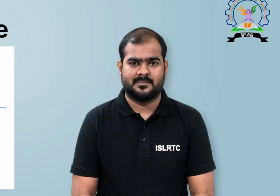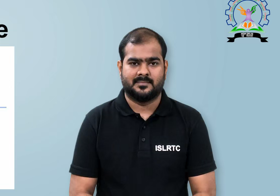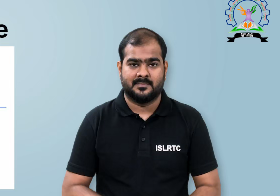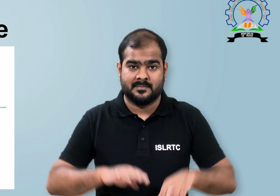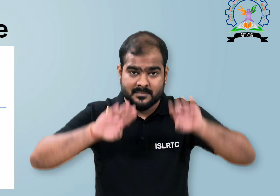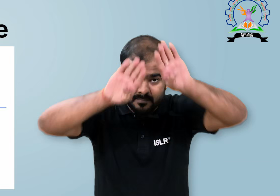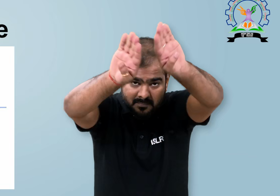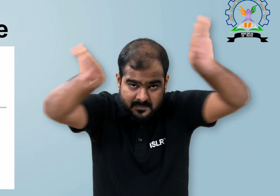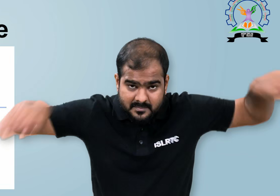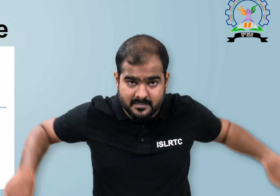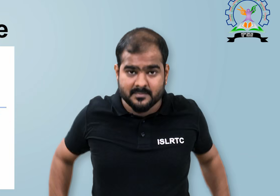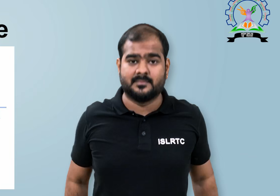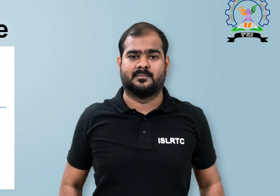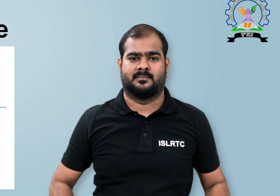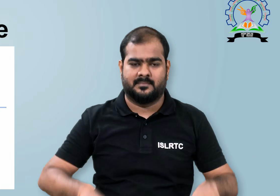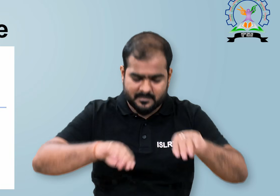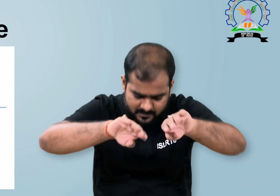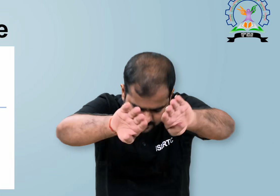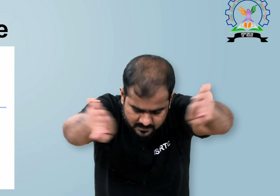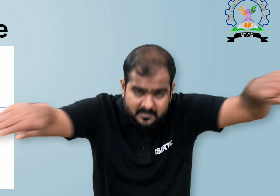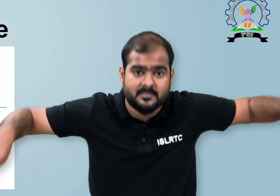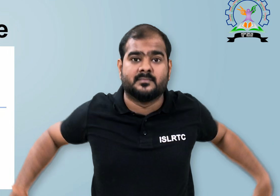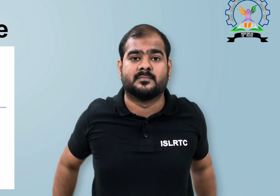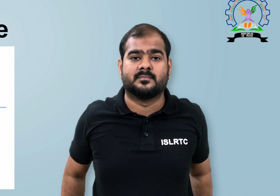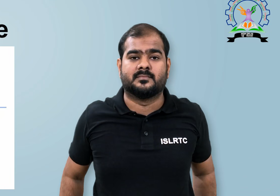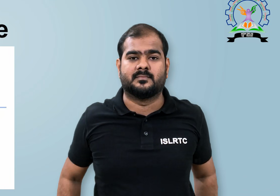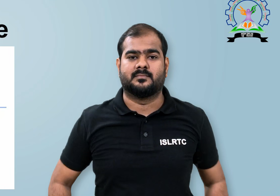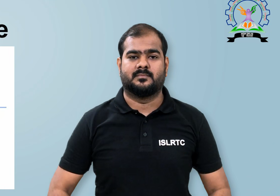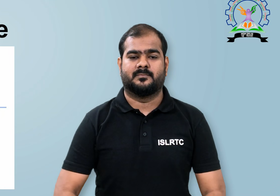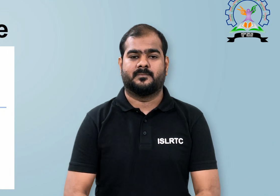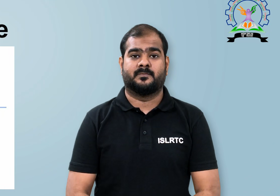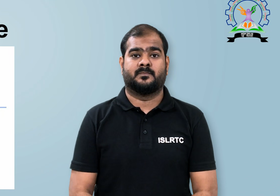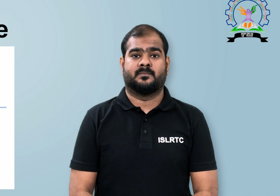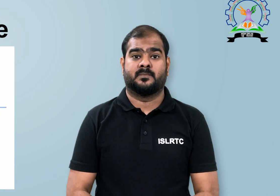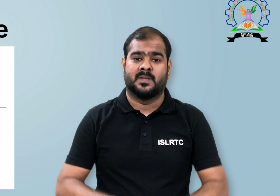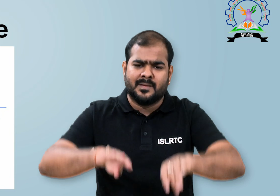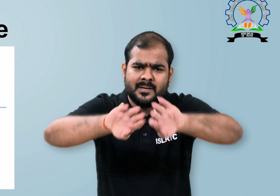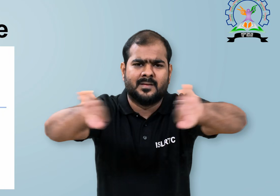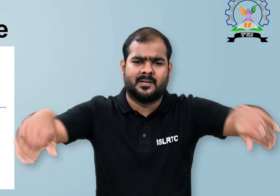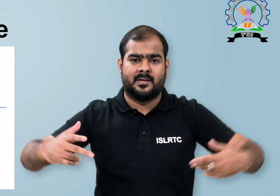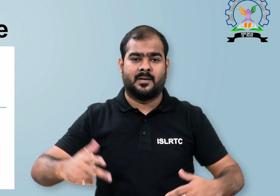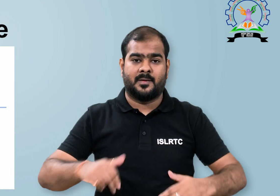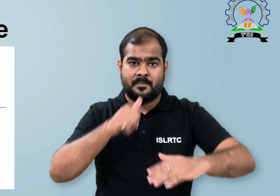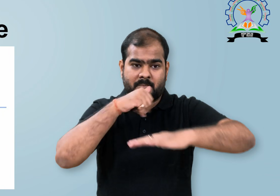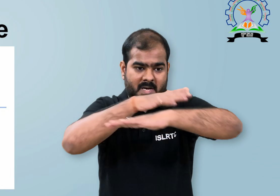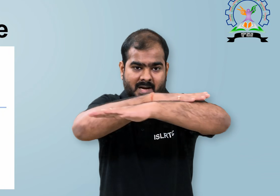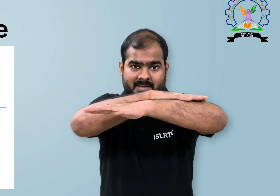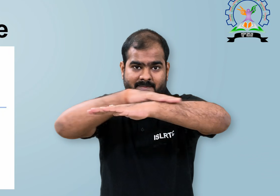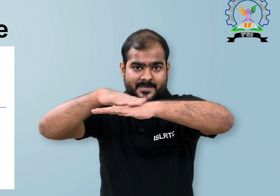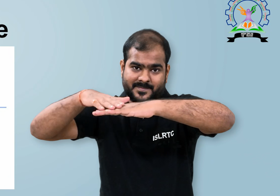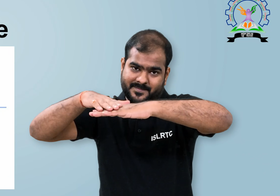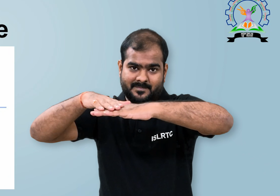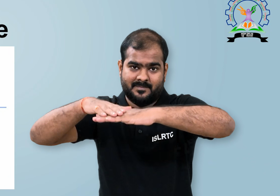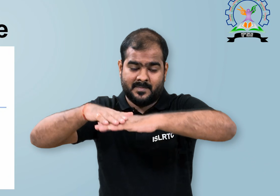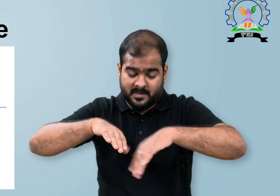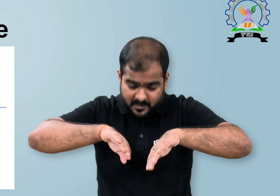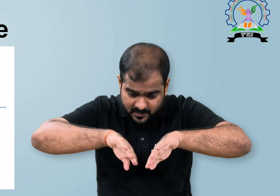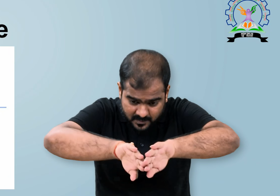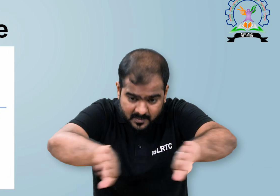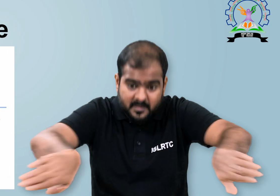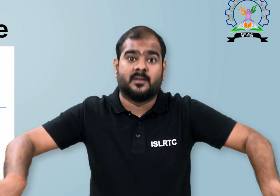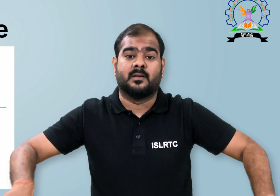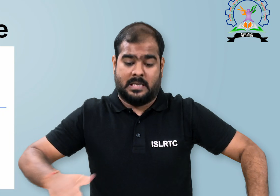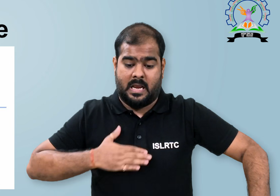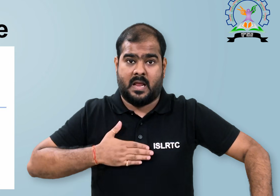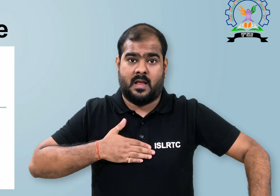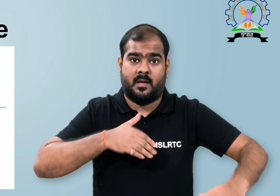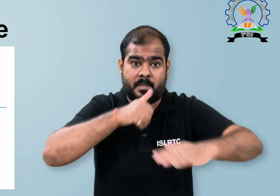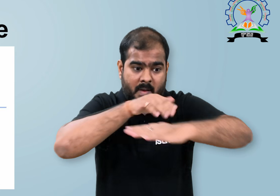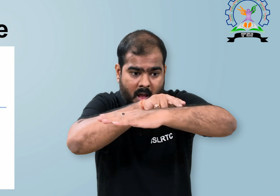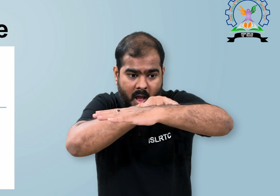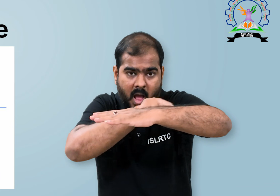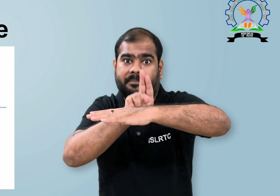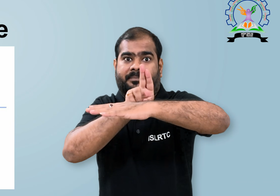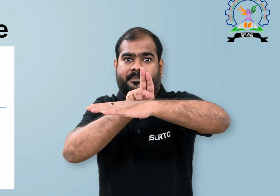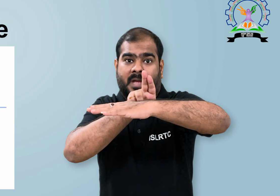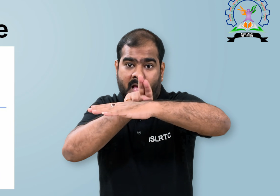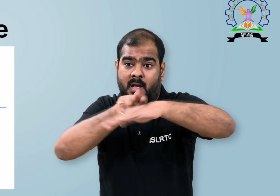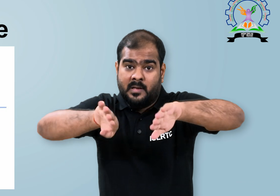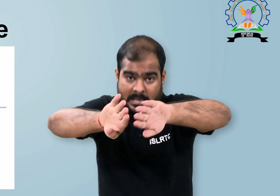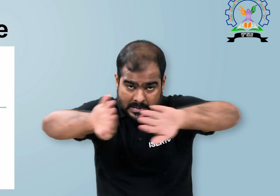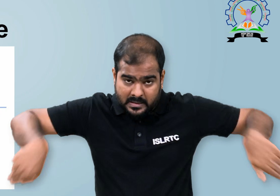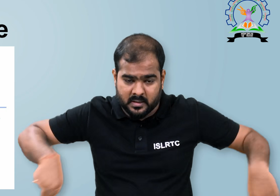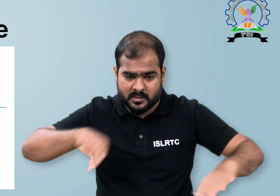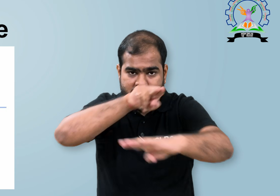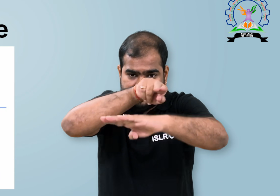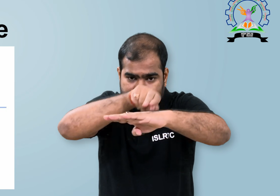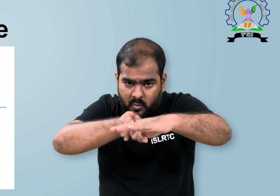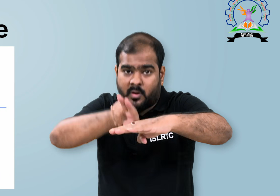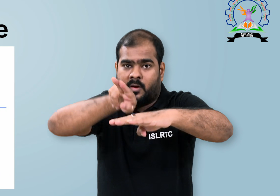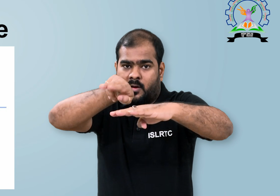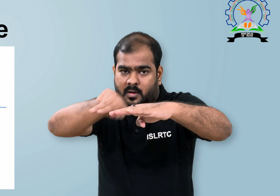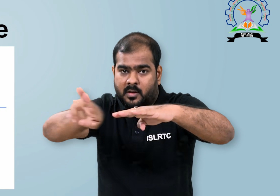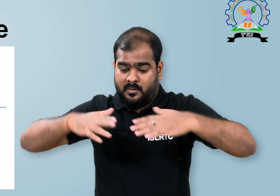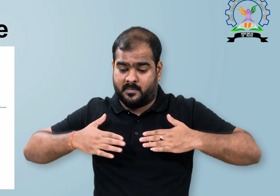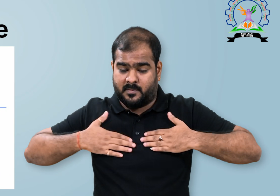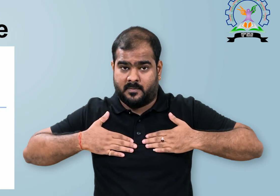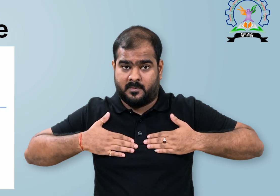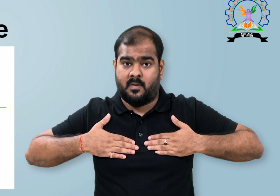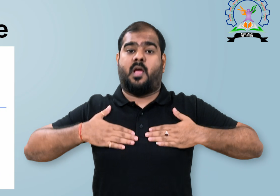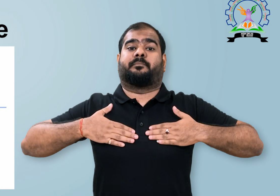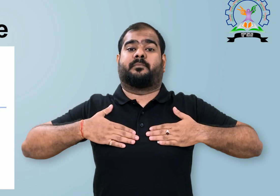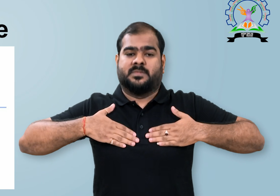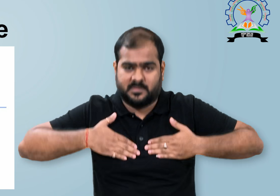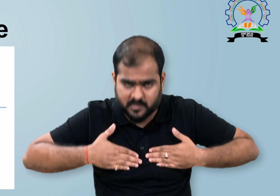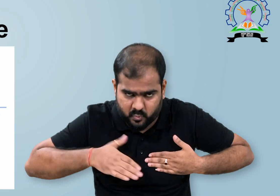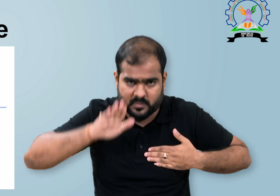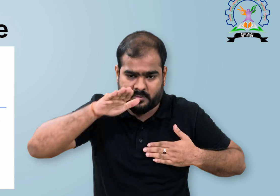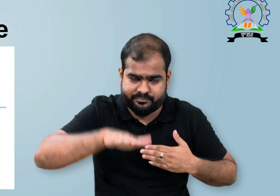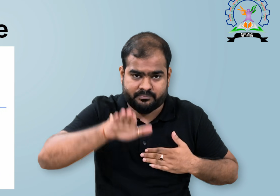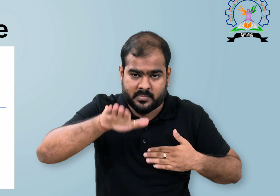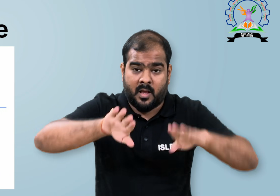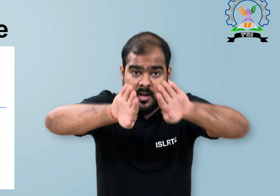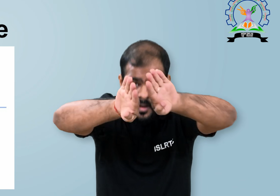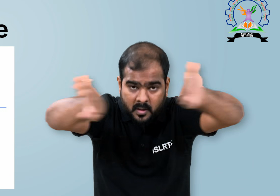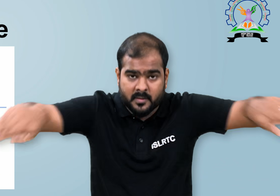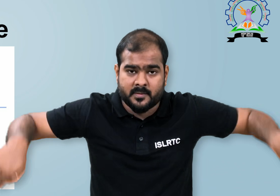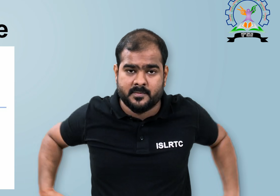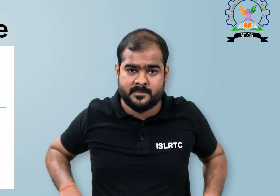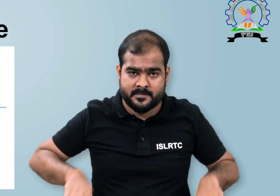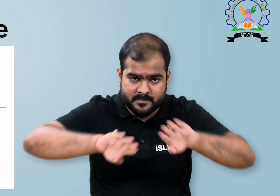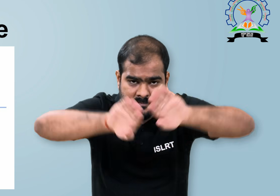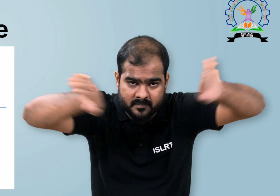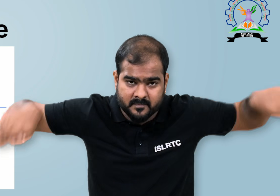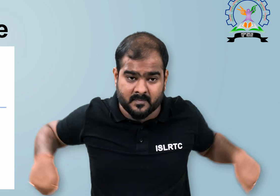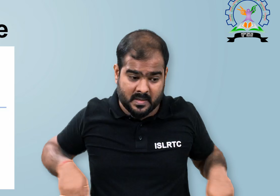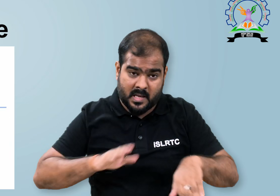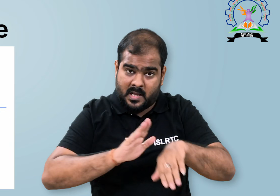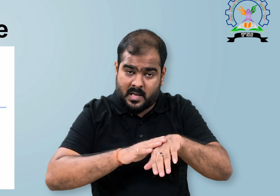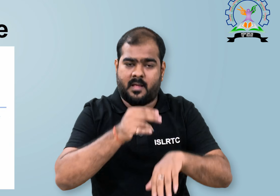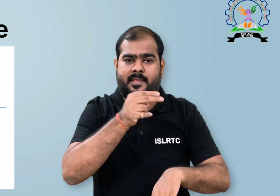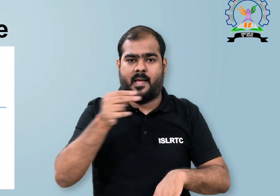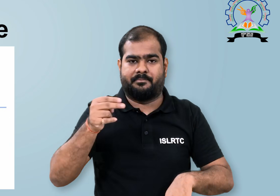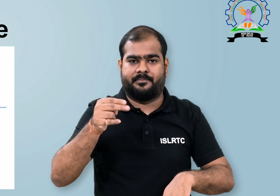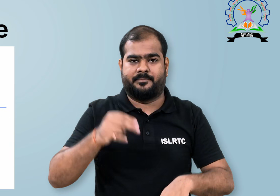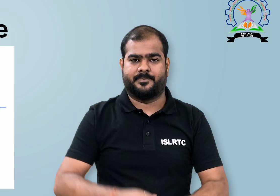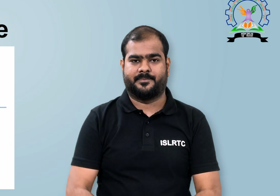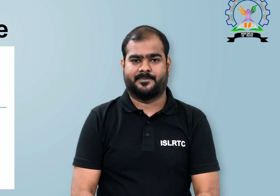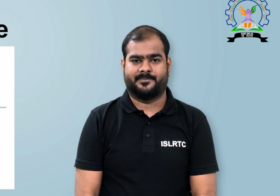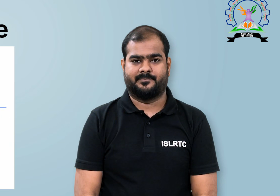Butterfly stroke Butterfly stroke: A swimming stroke involving a dolphin kick and simultaneous arm movements, performed on the chest.